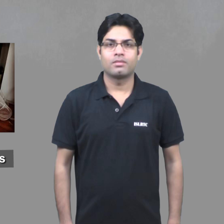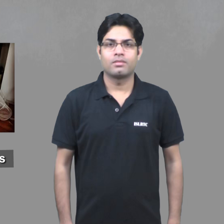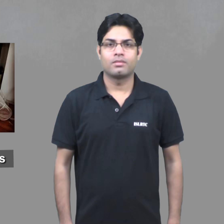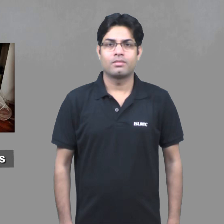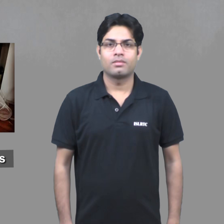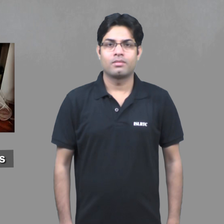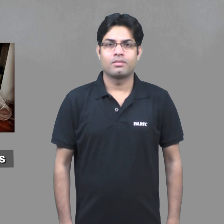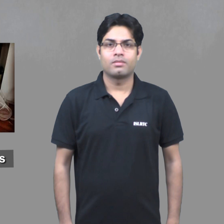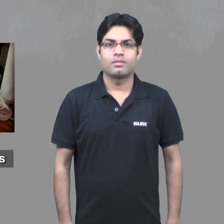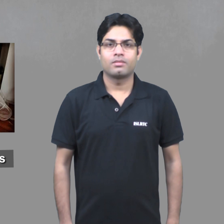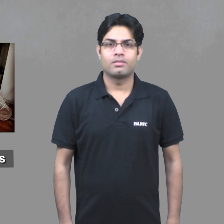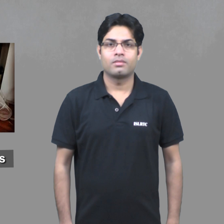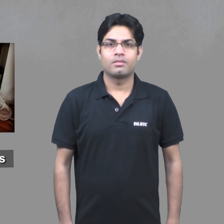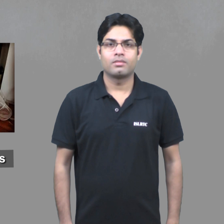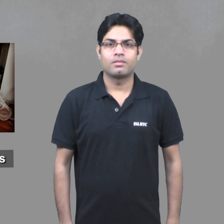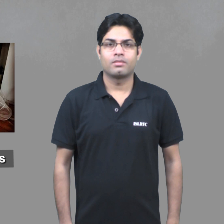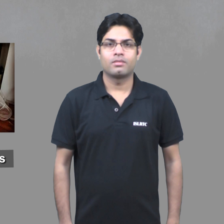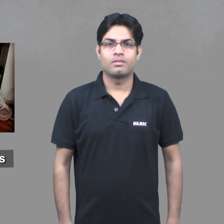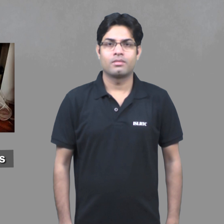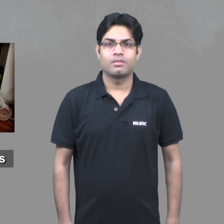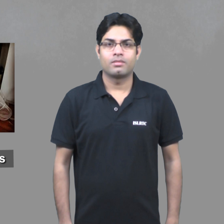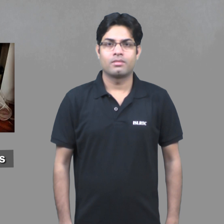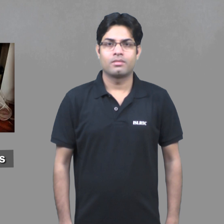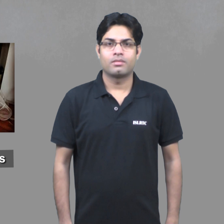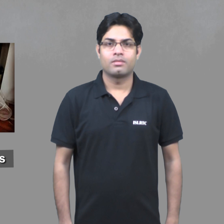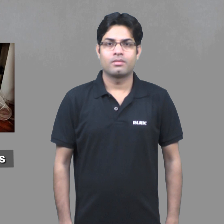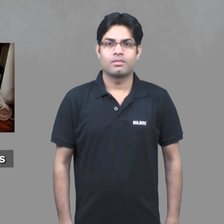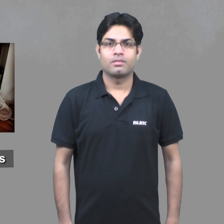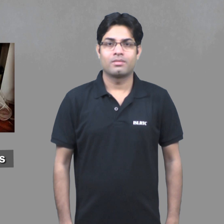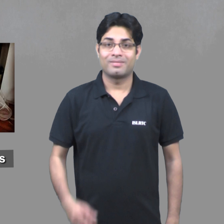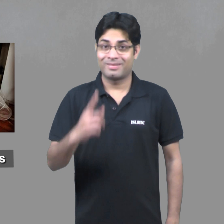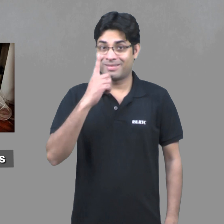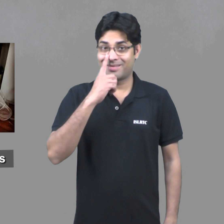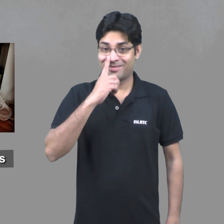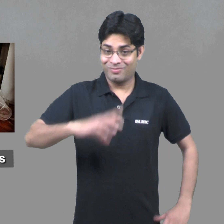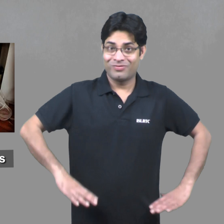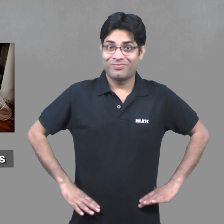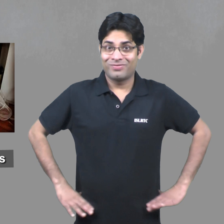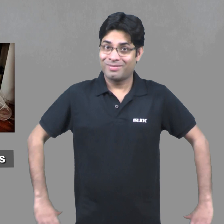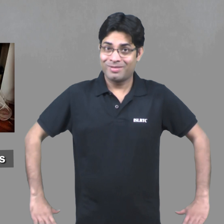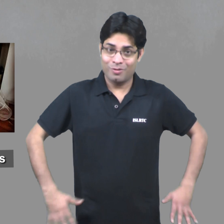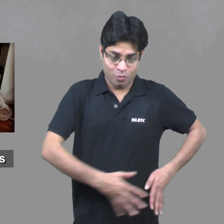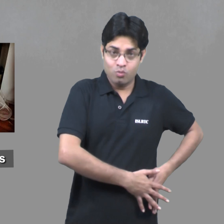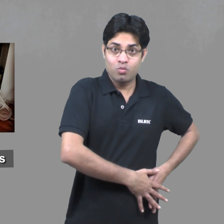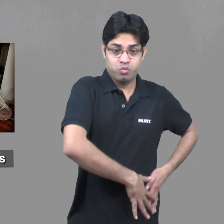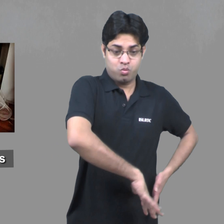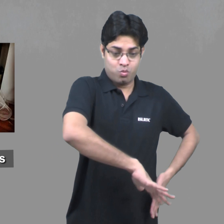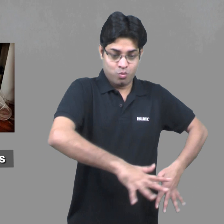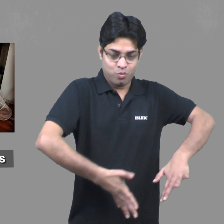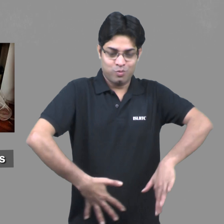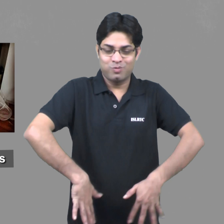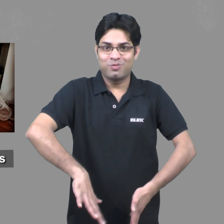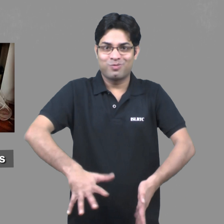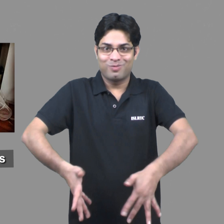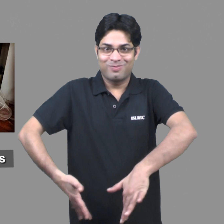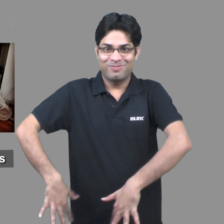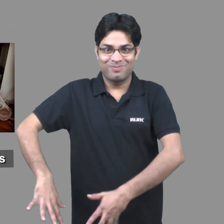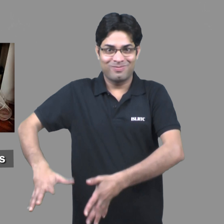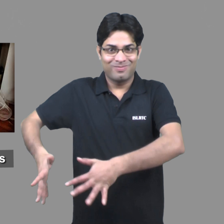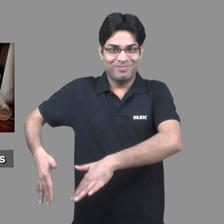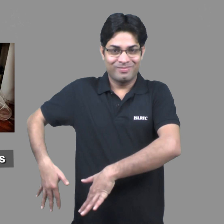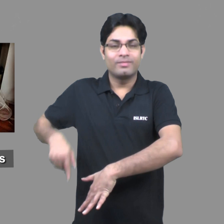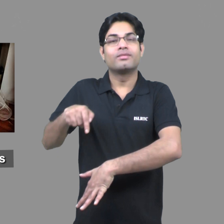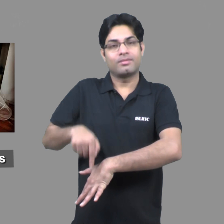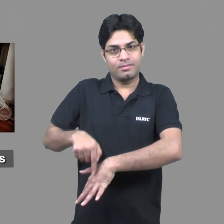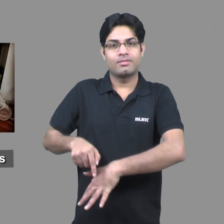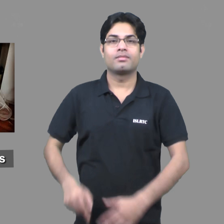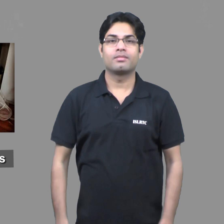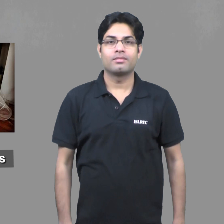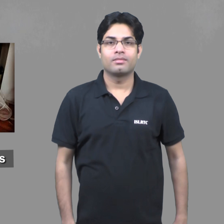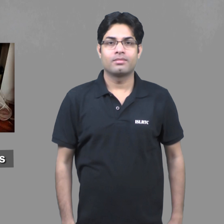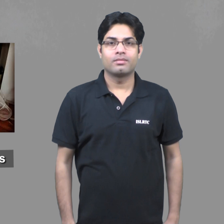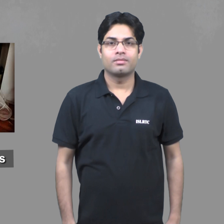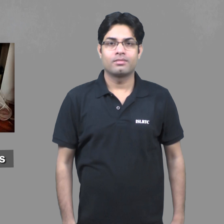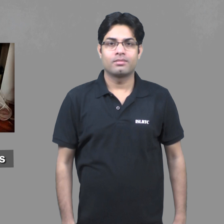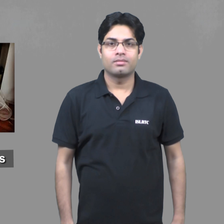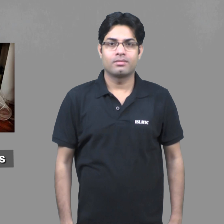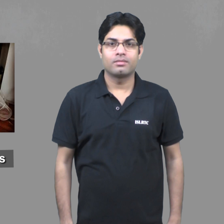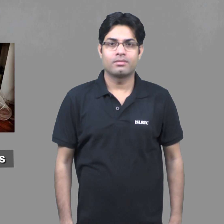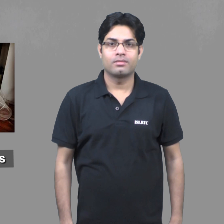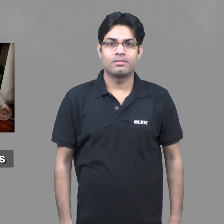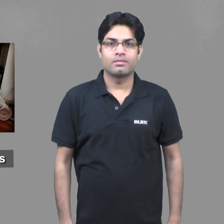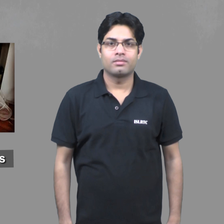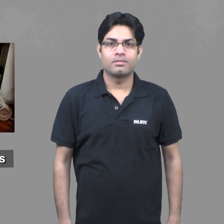Fluted Pleats